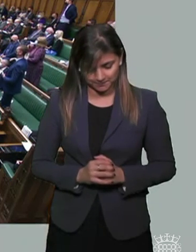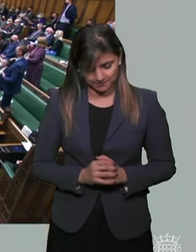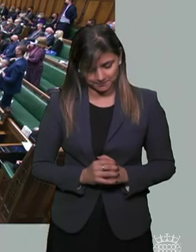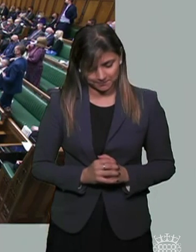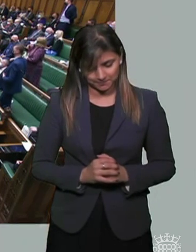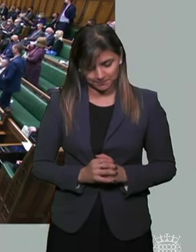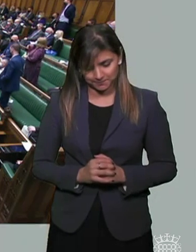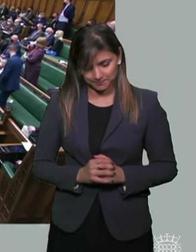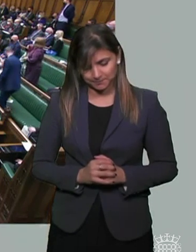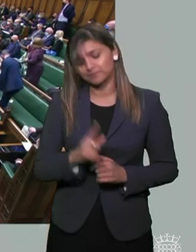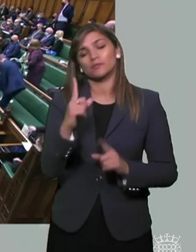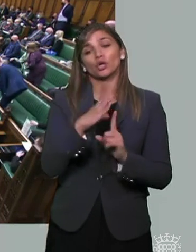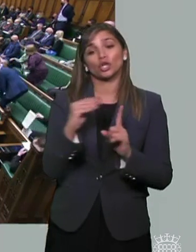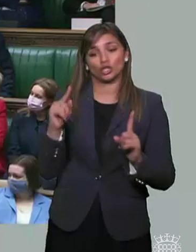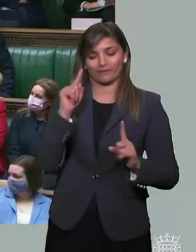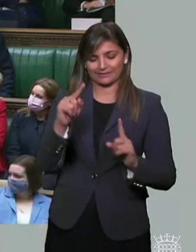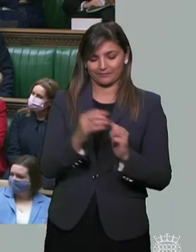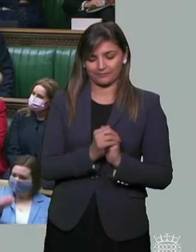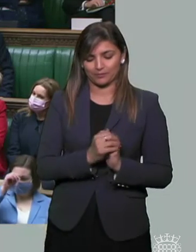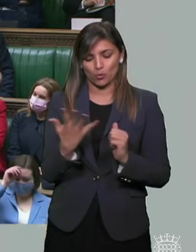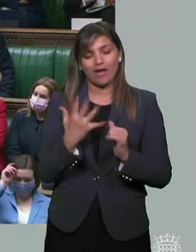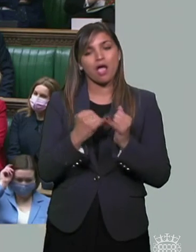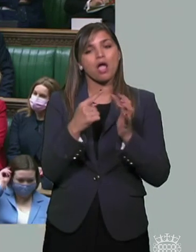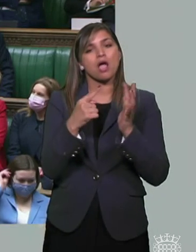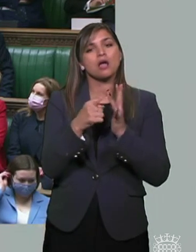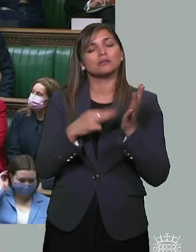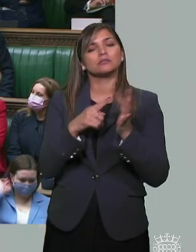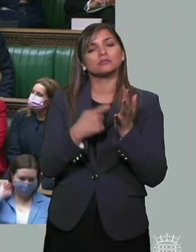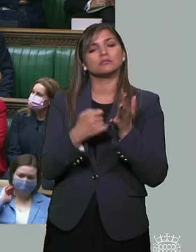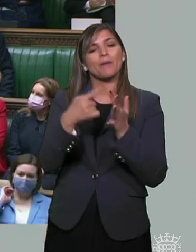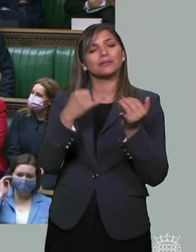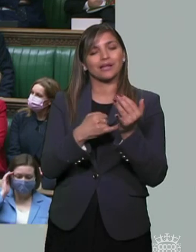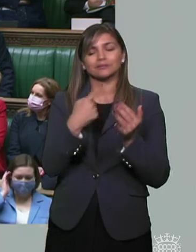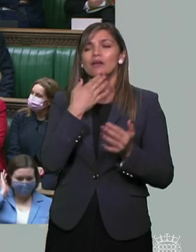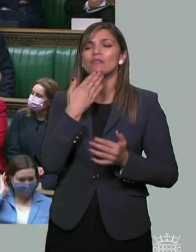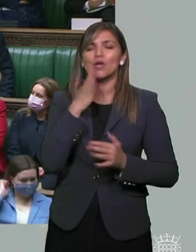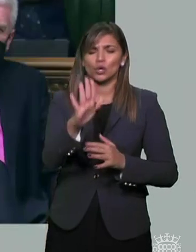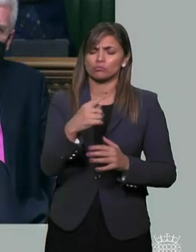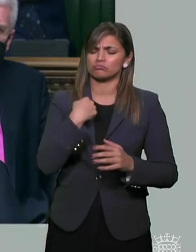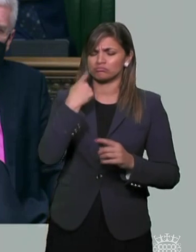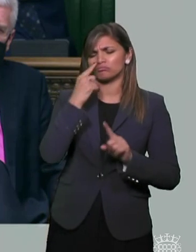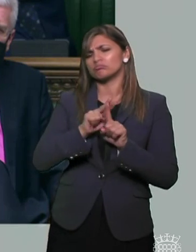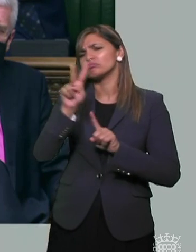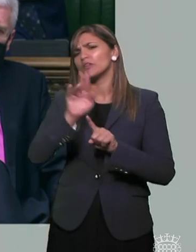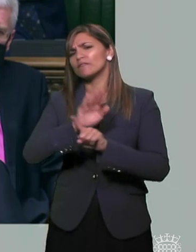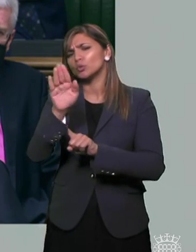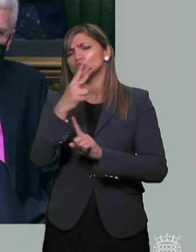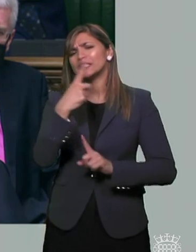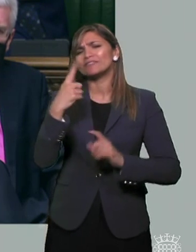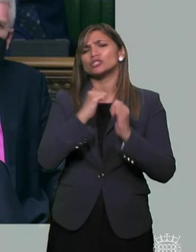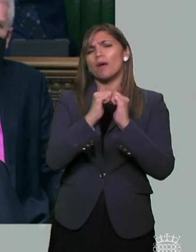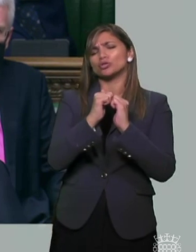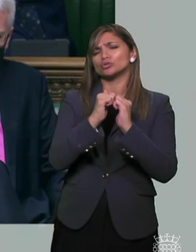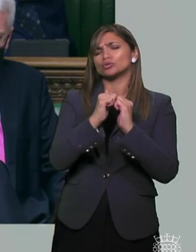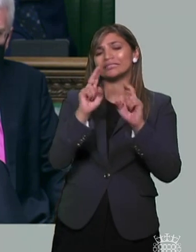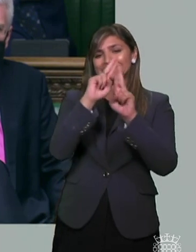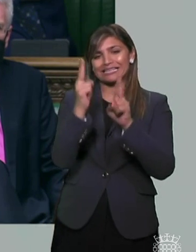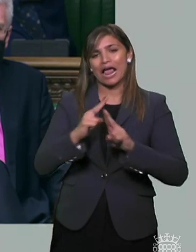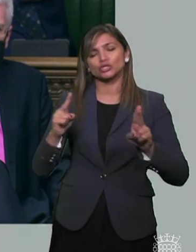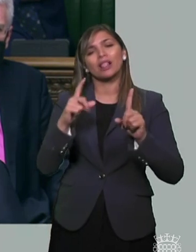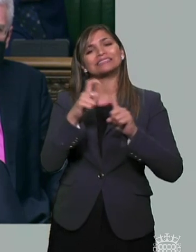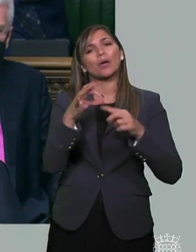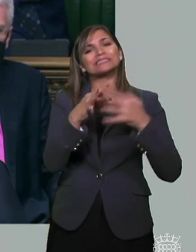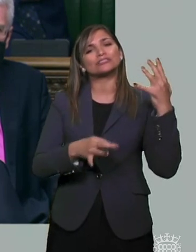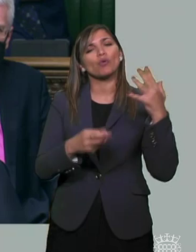As we look forward to 2022, one of the dates that stands out for me is 21 March, which will be World Down Syndrome Day.